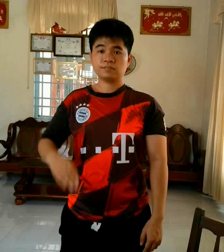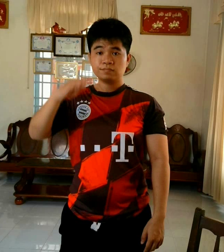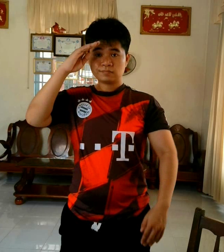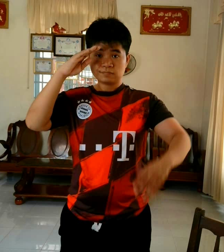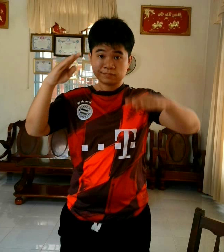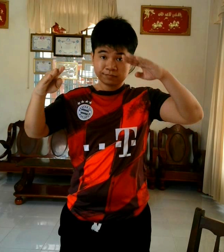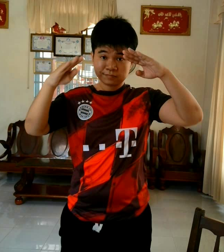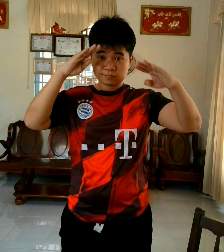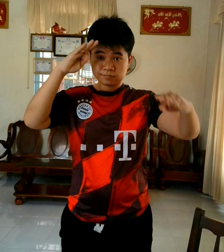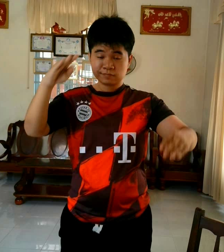xin chao